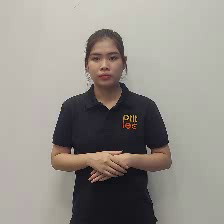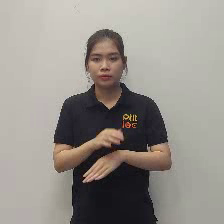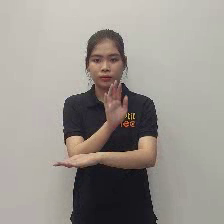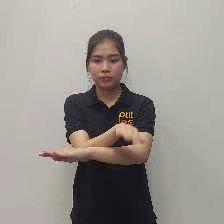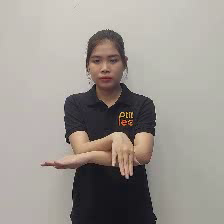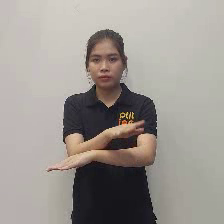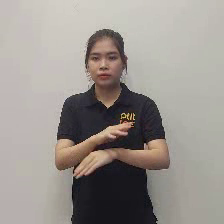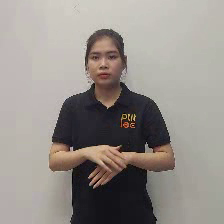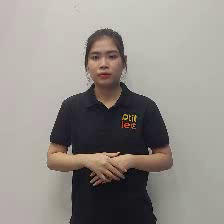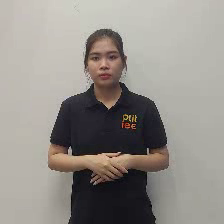Chiều